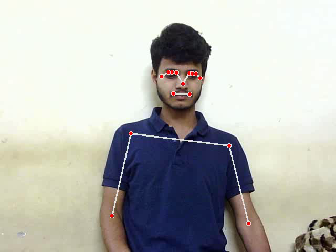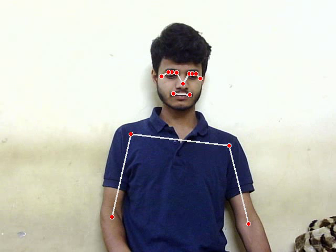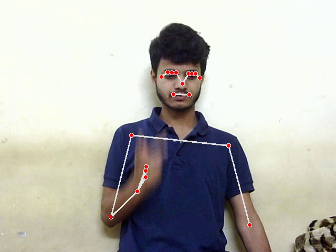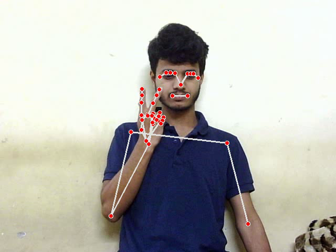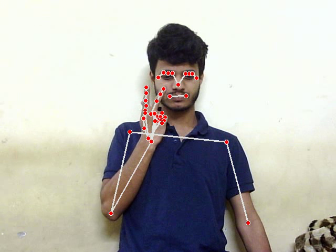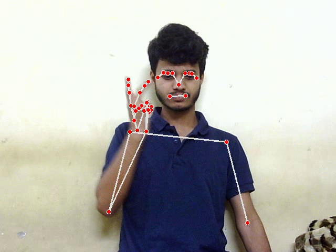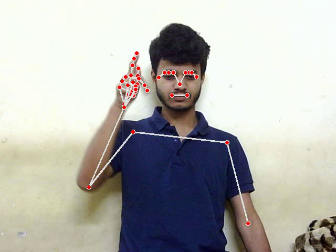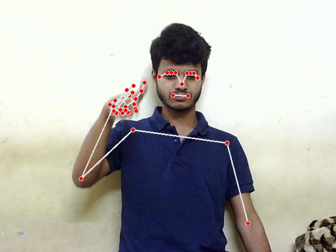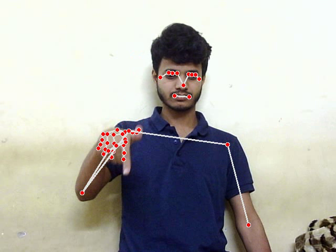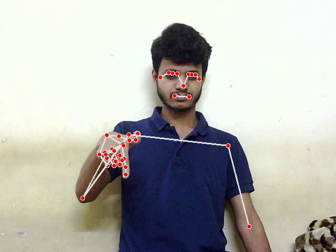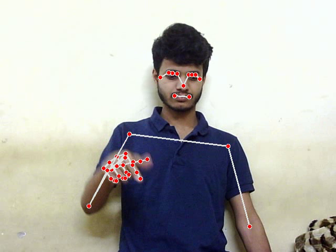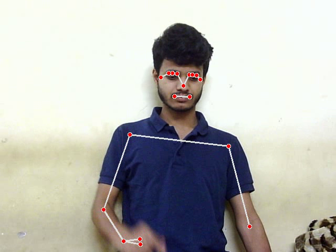see you later